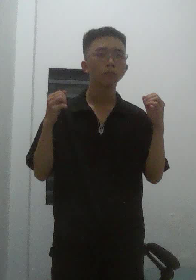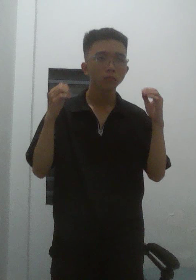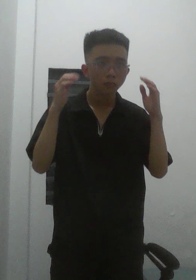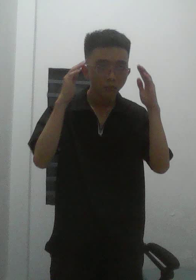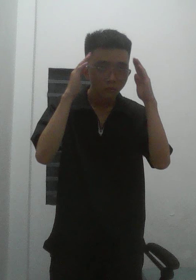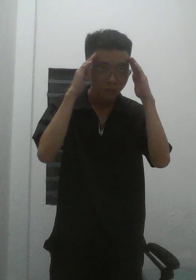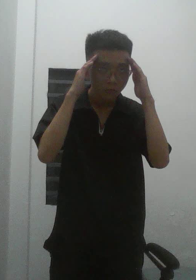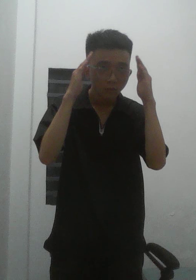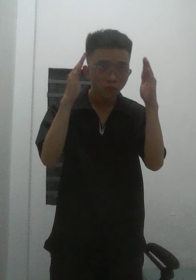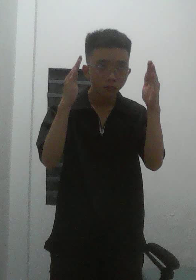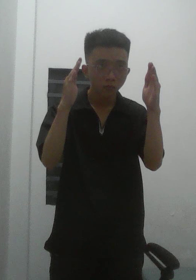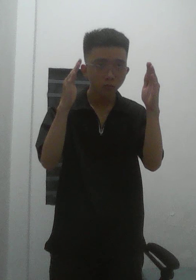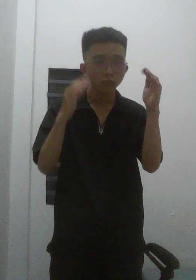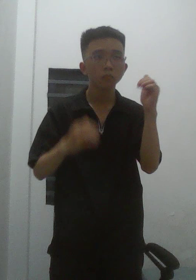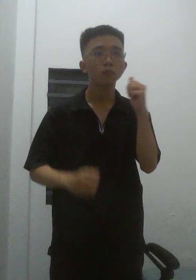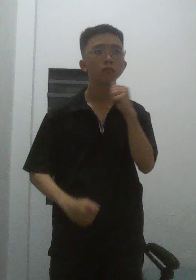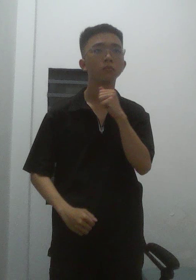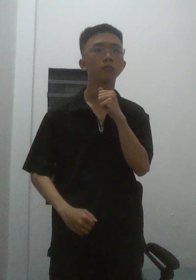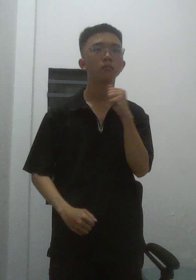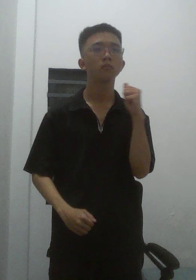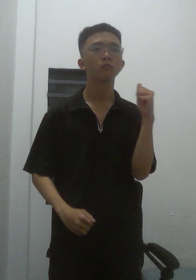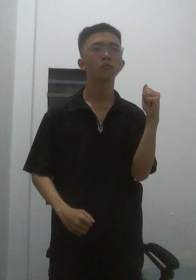khong quan tam